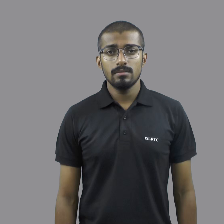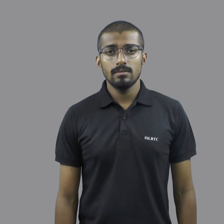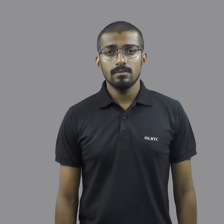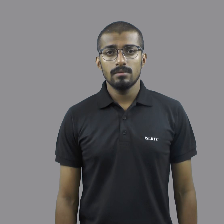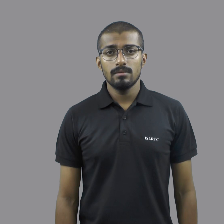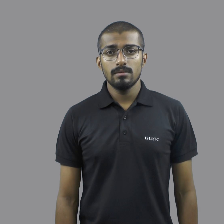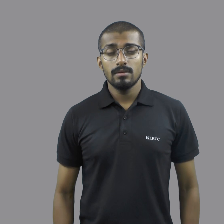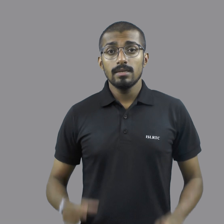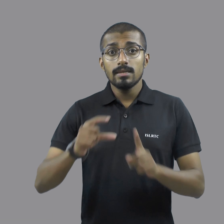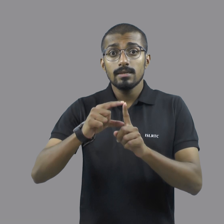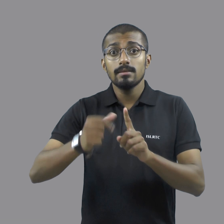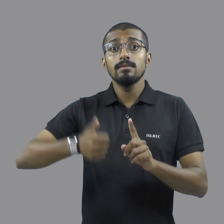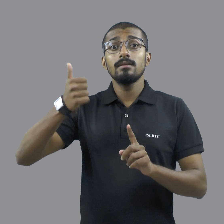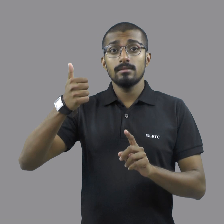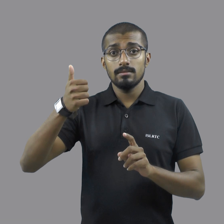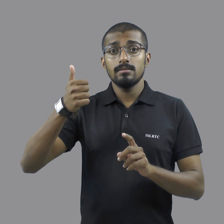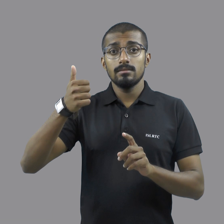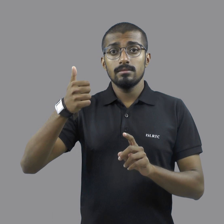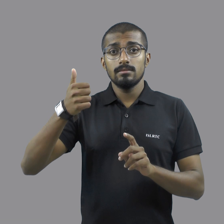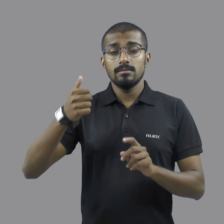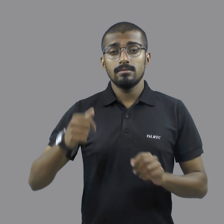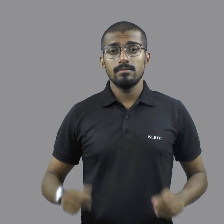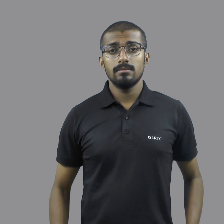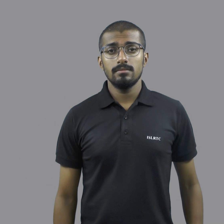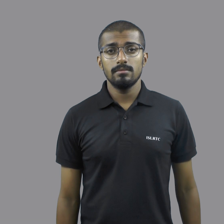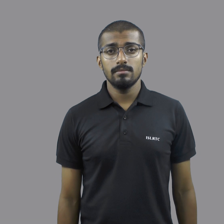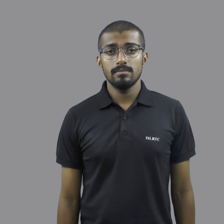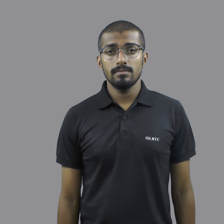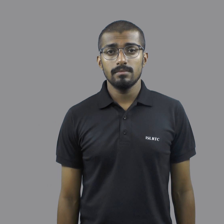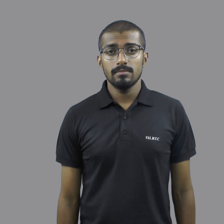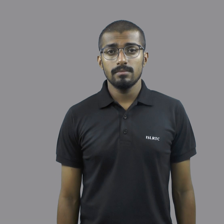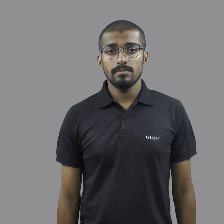Director